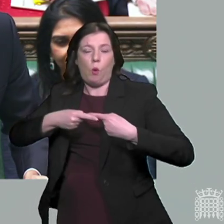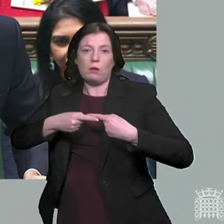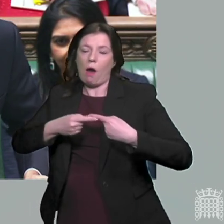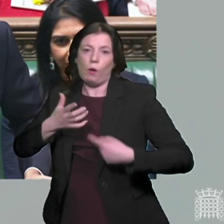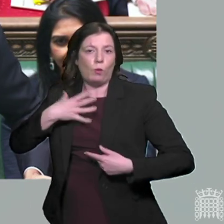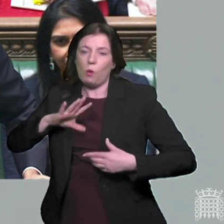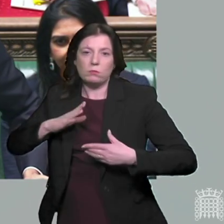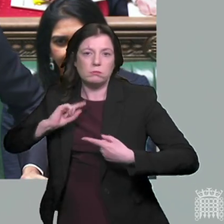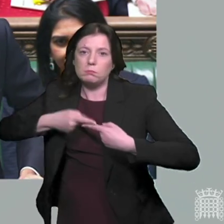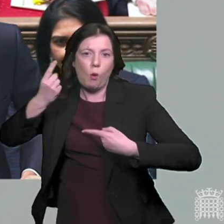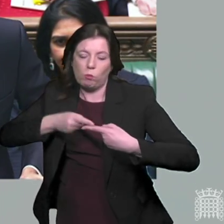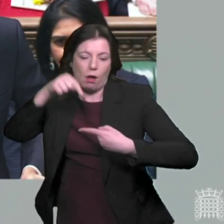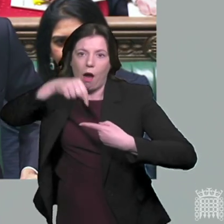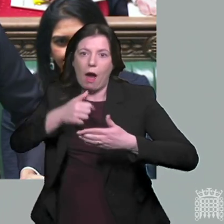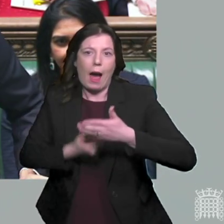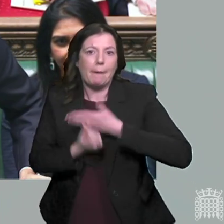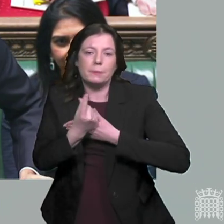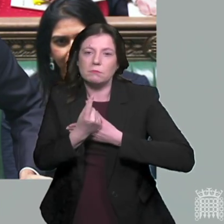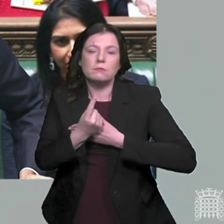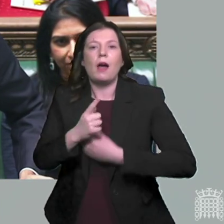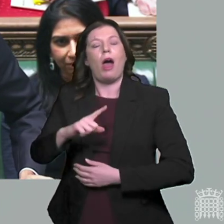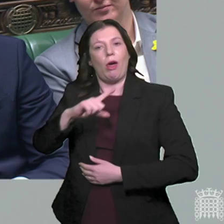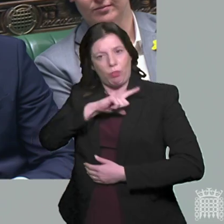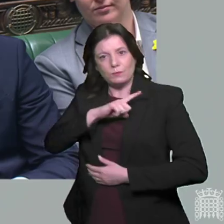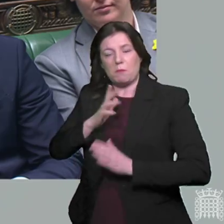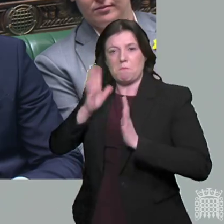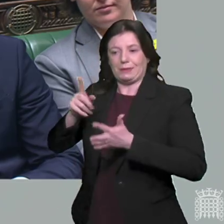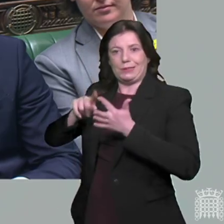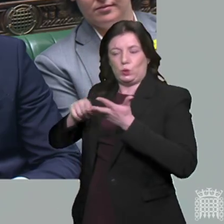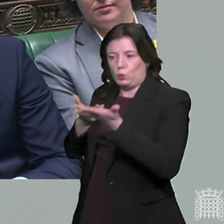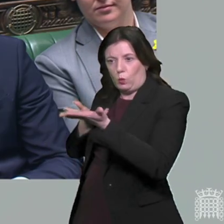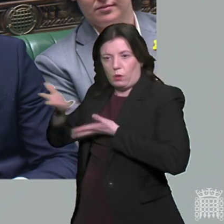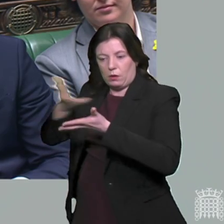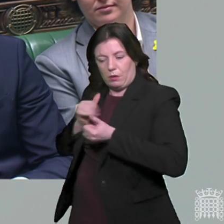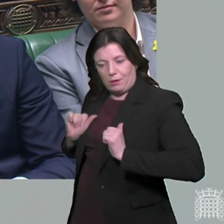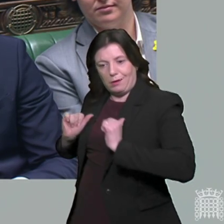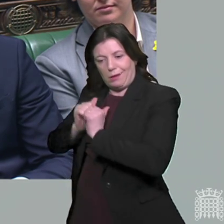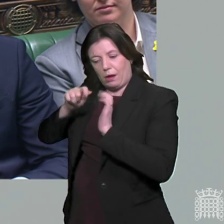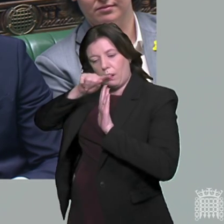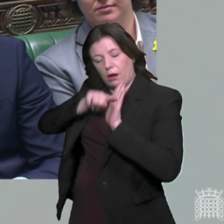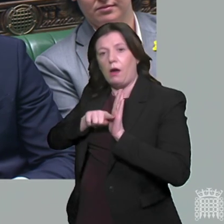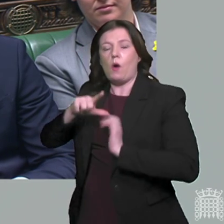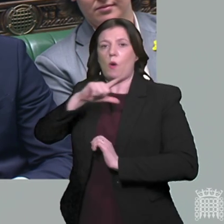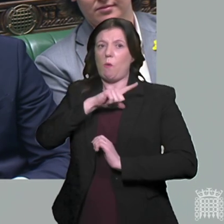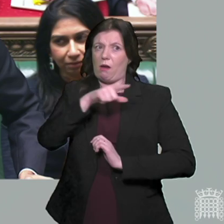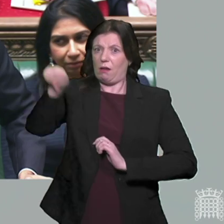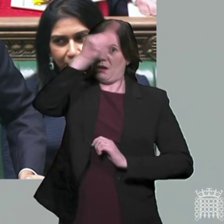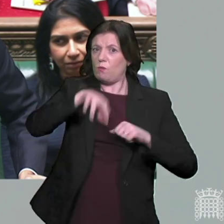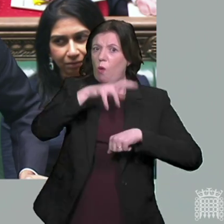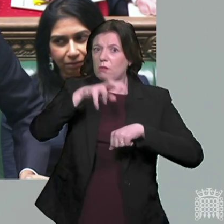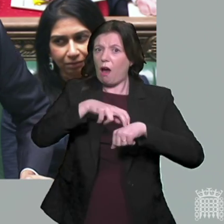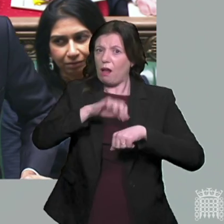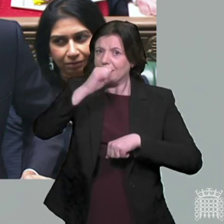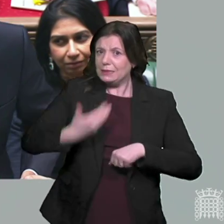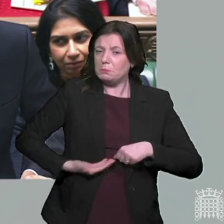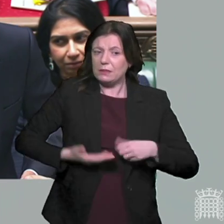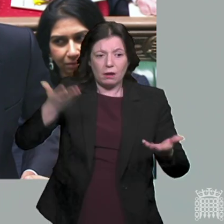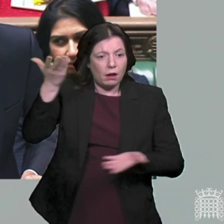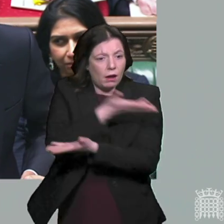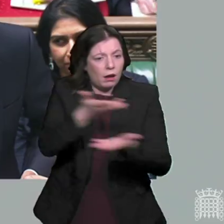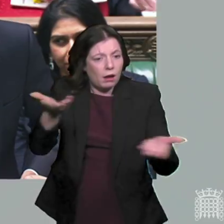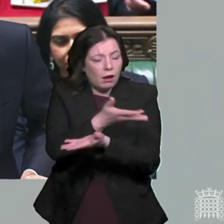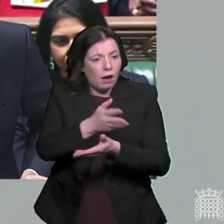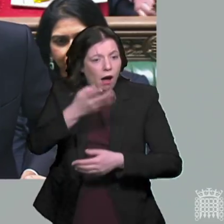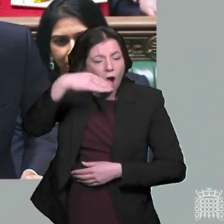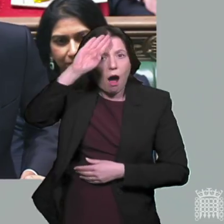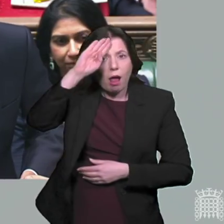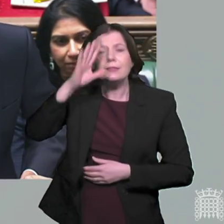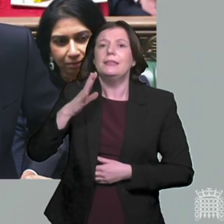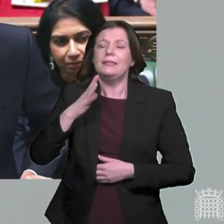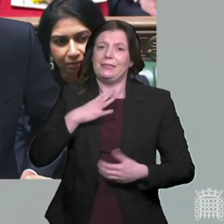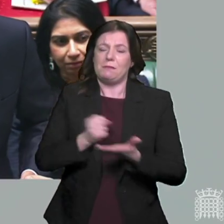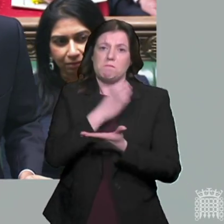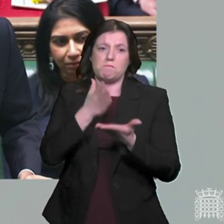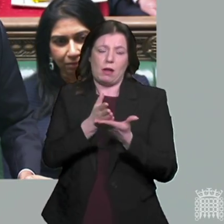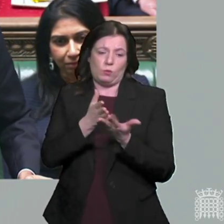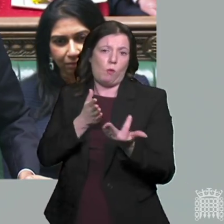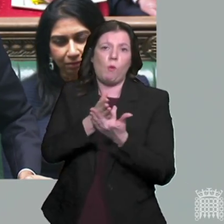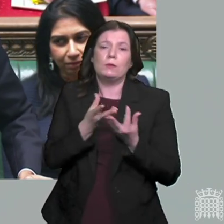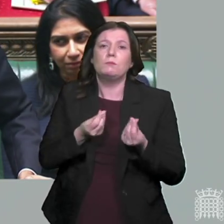That is what it is crucial to achieve in getting the right framework for the arrangements in Northern Ireland, and the businesses there that trade across that border on a daily basis, with complex supply chains need, and value that access.